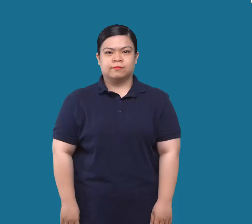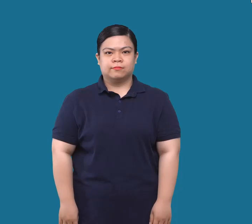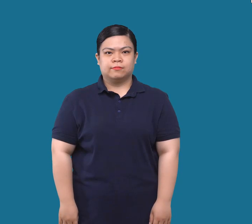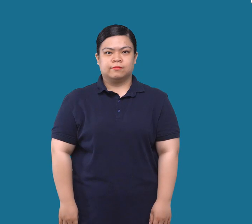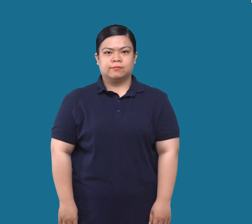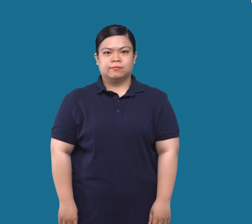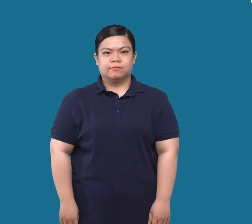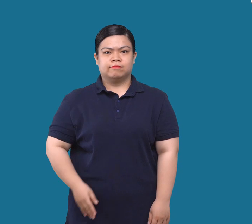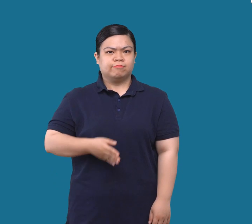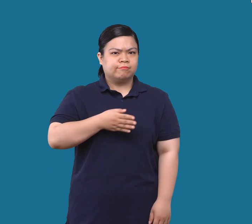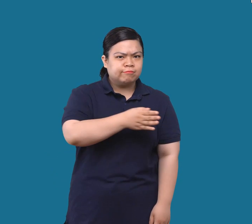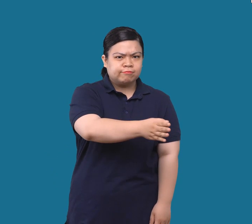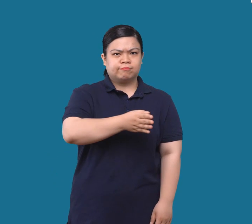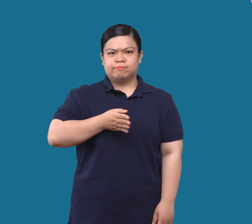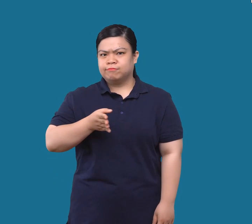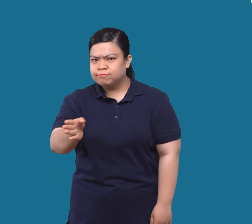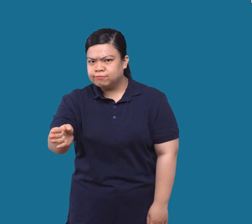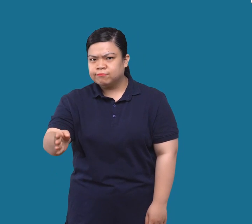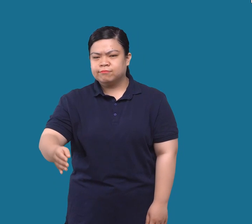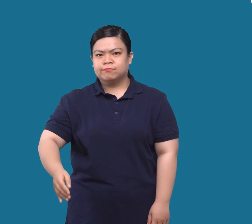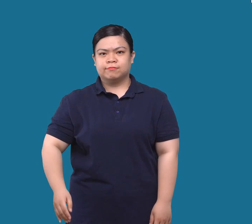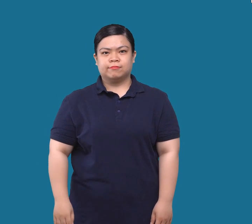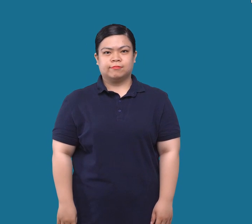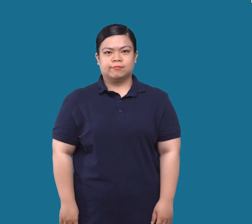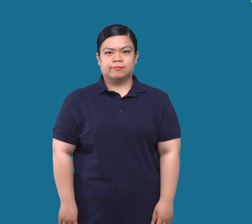phương hướng